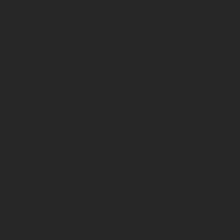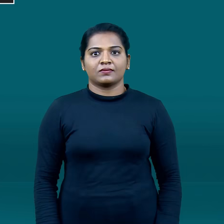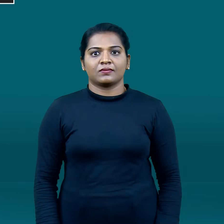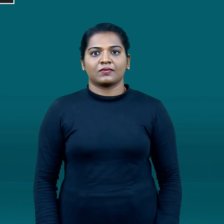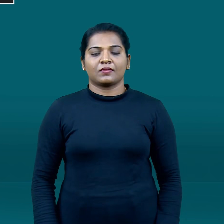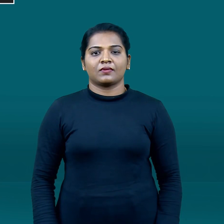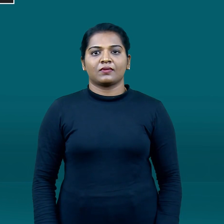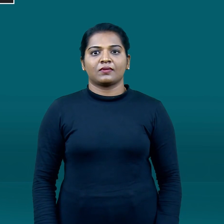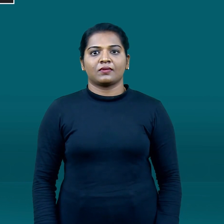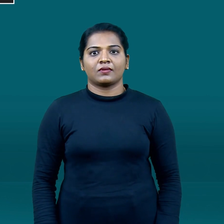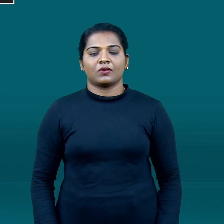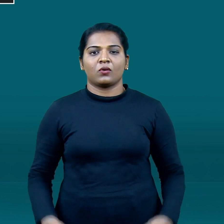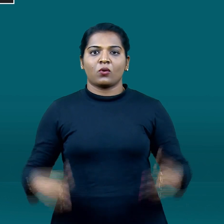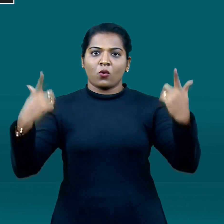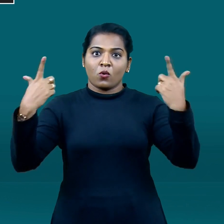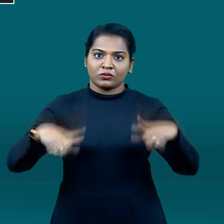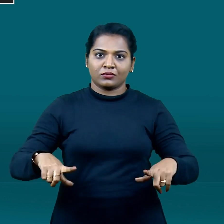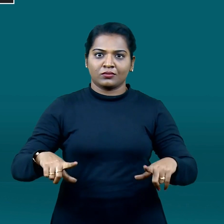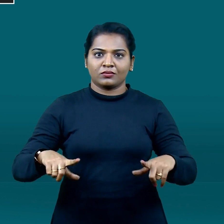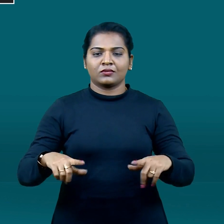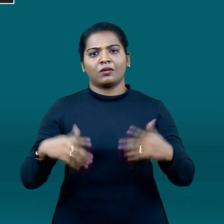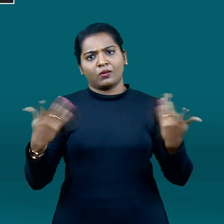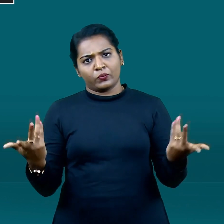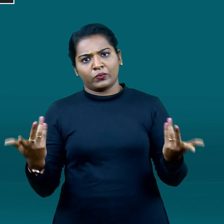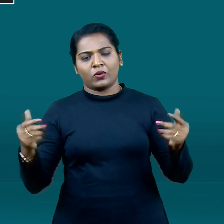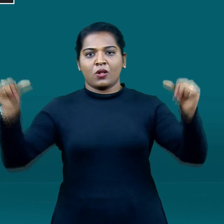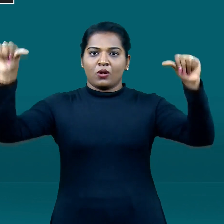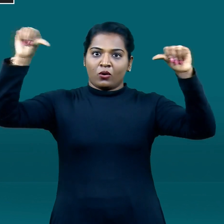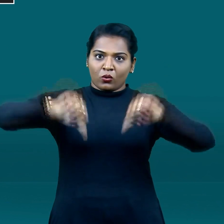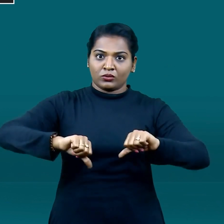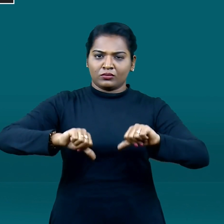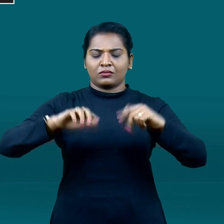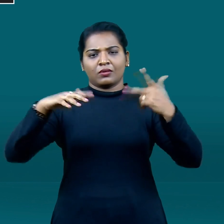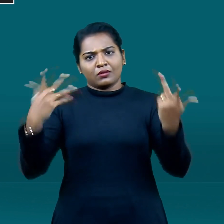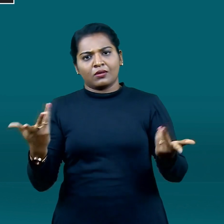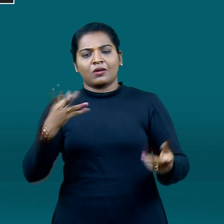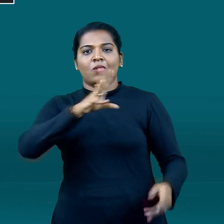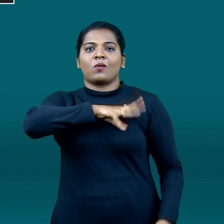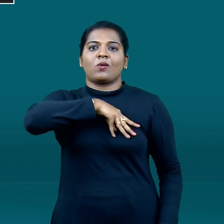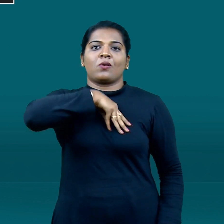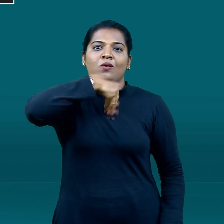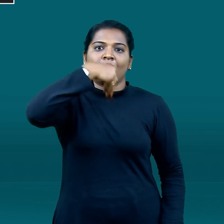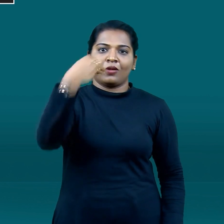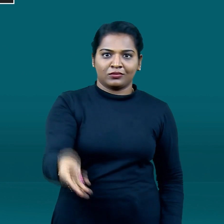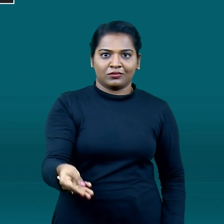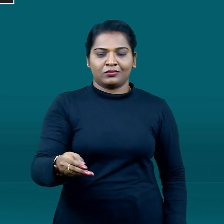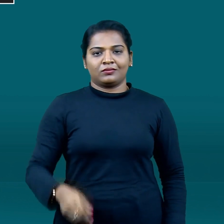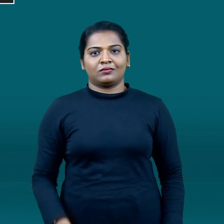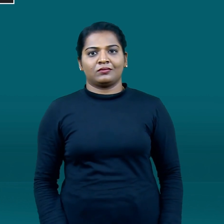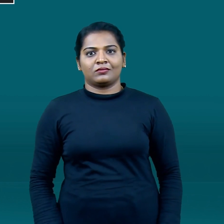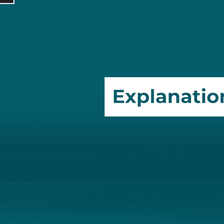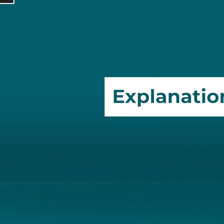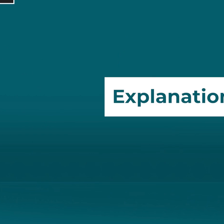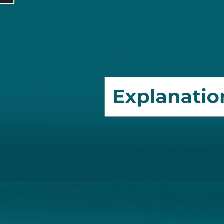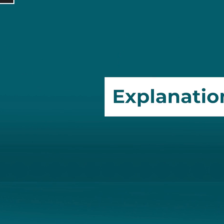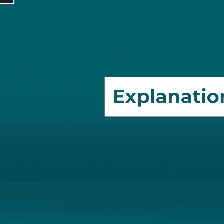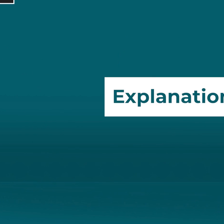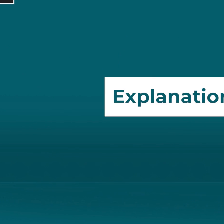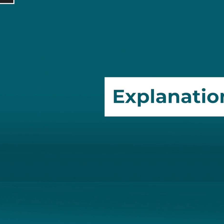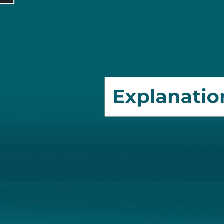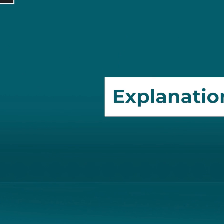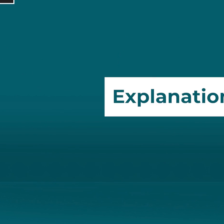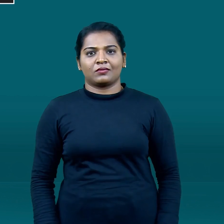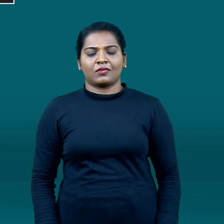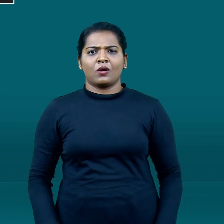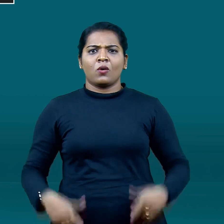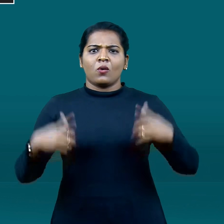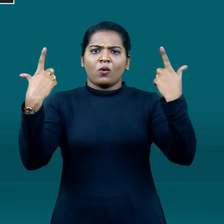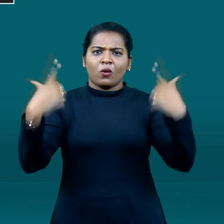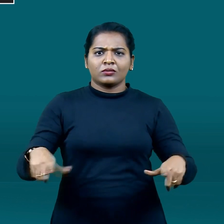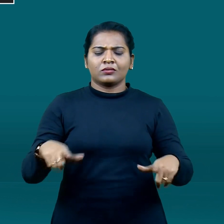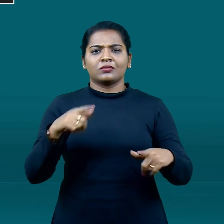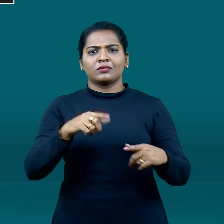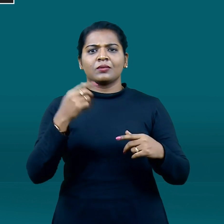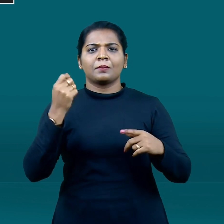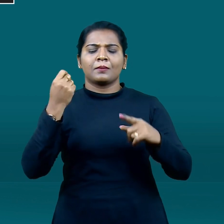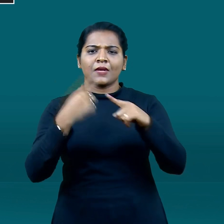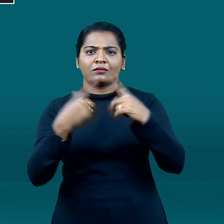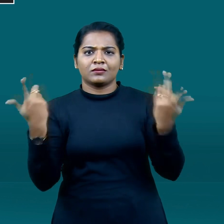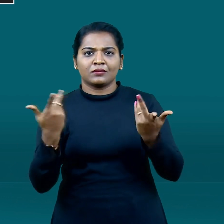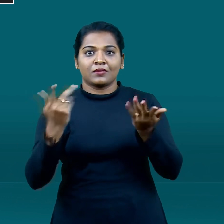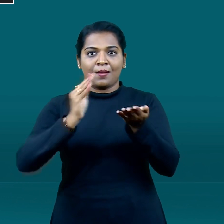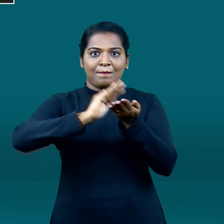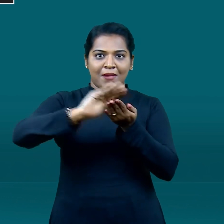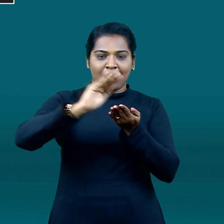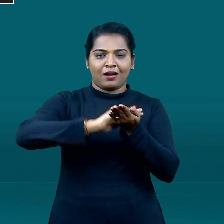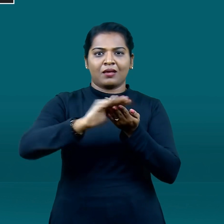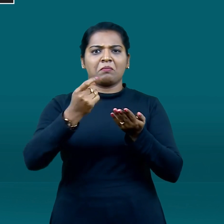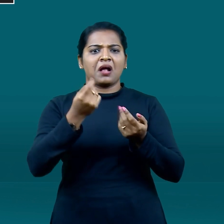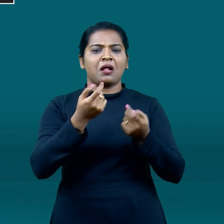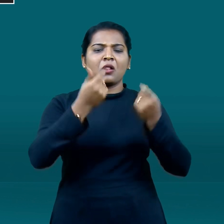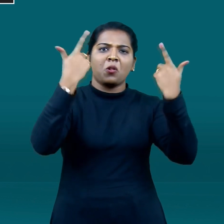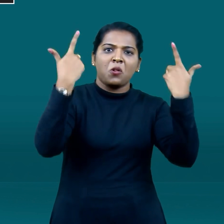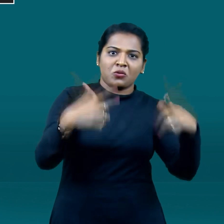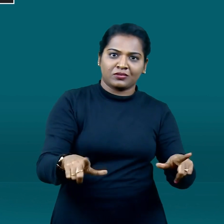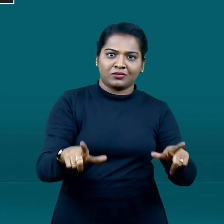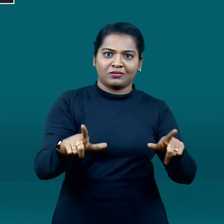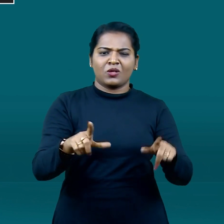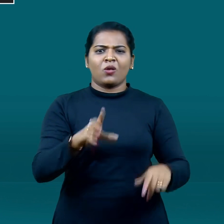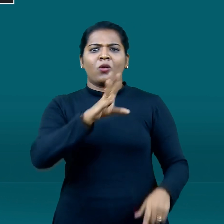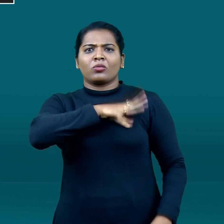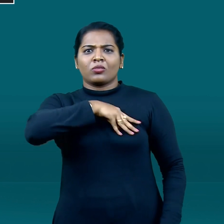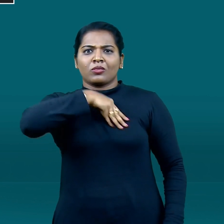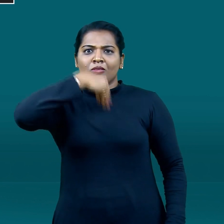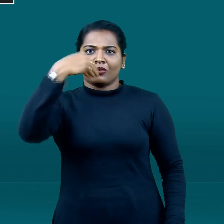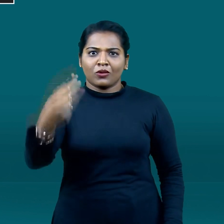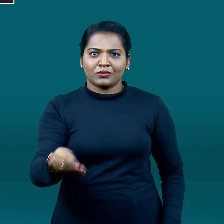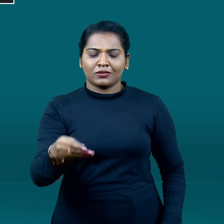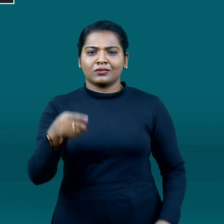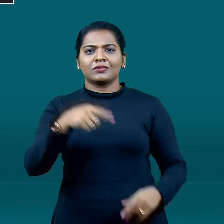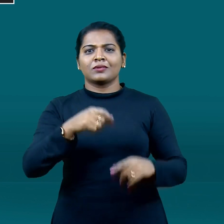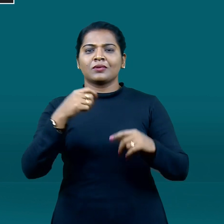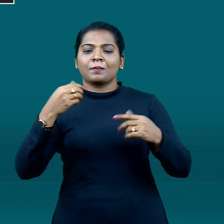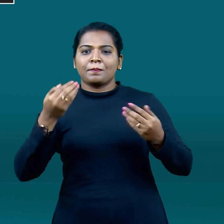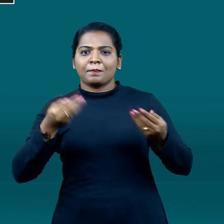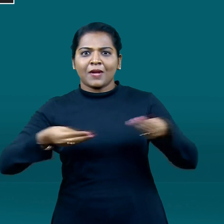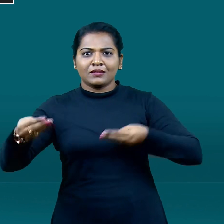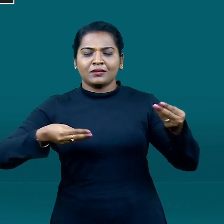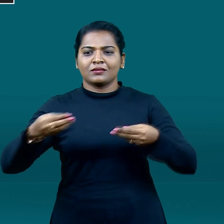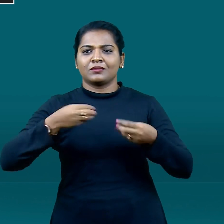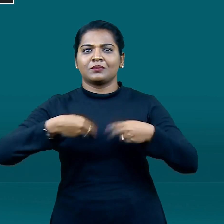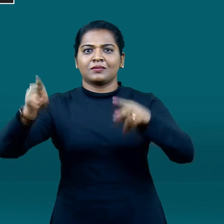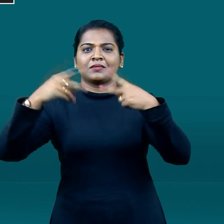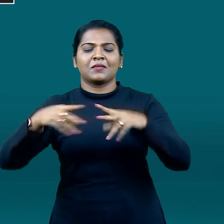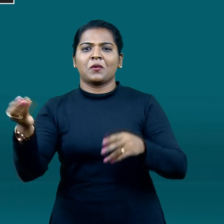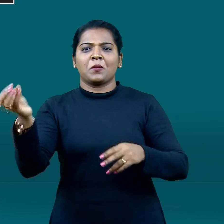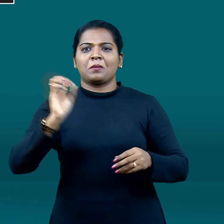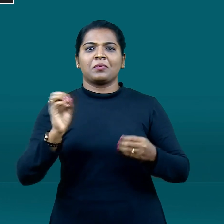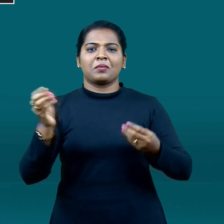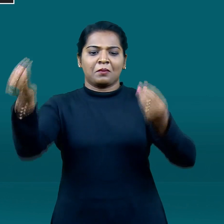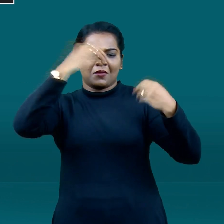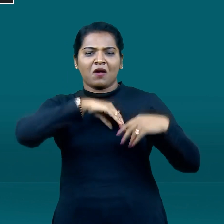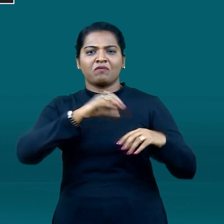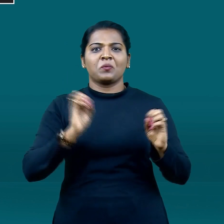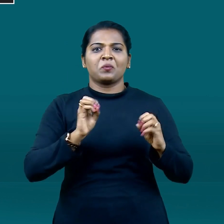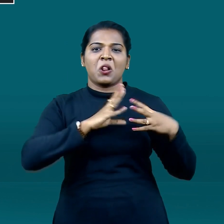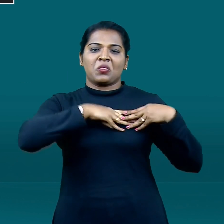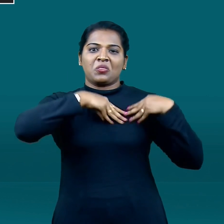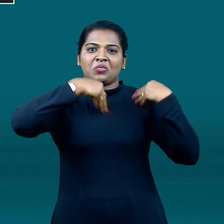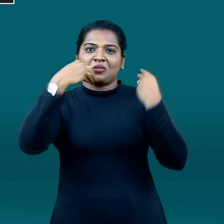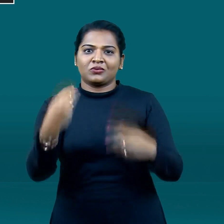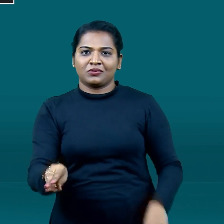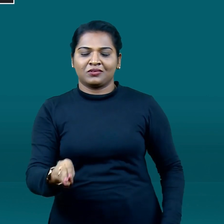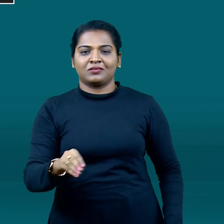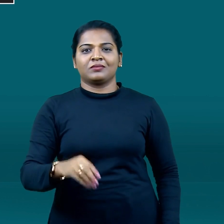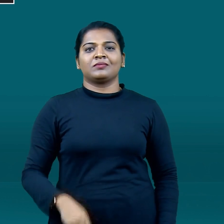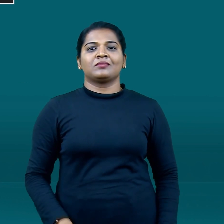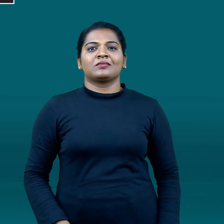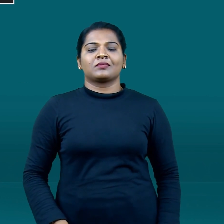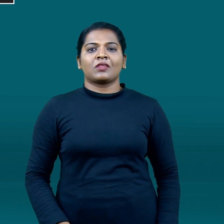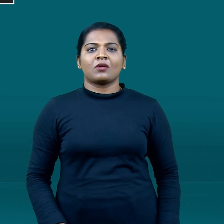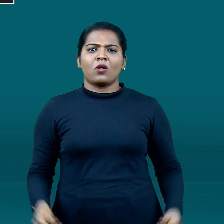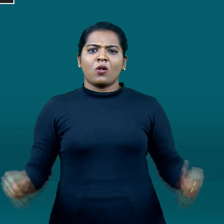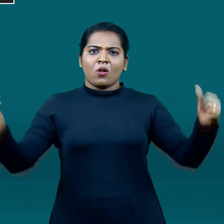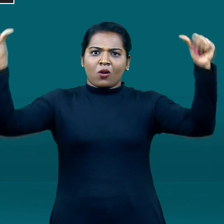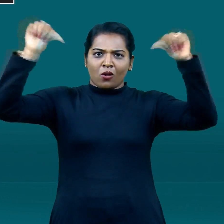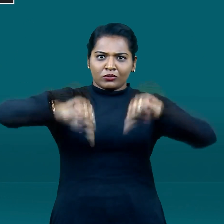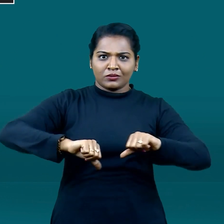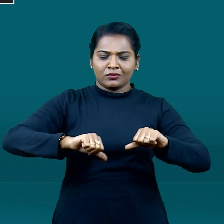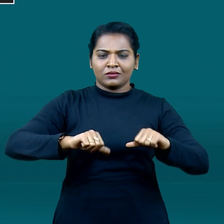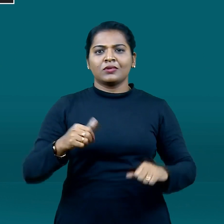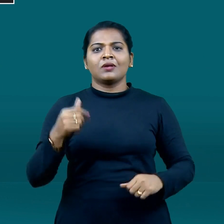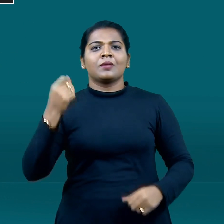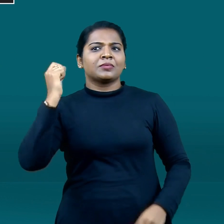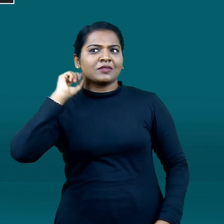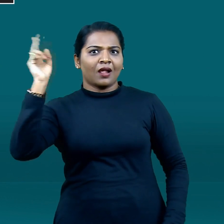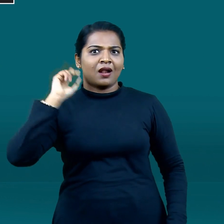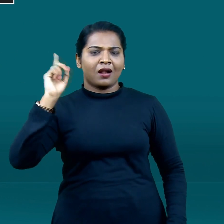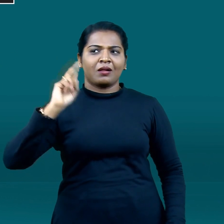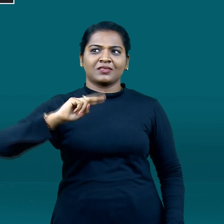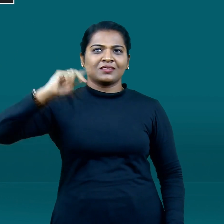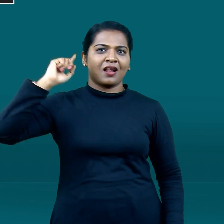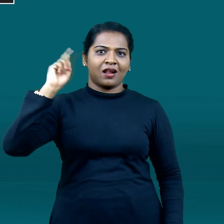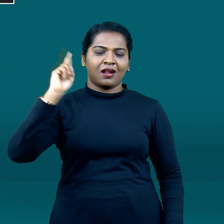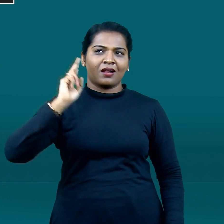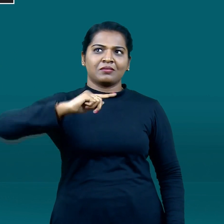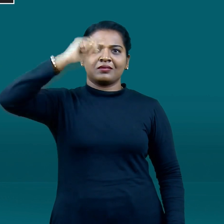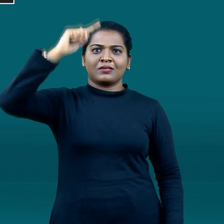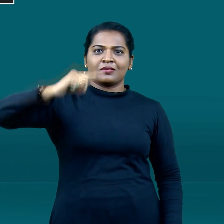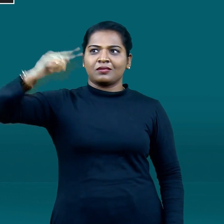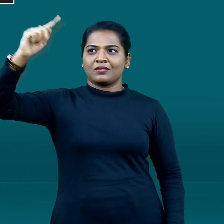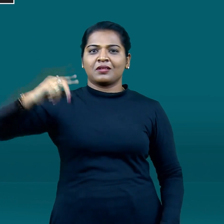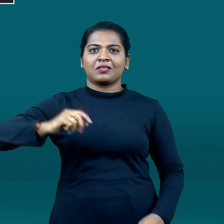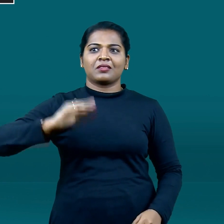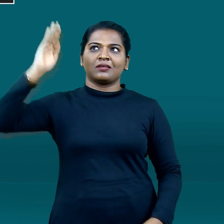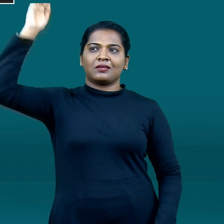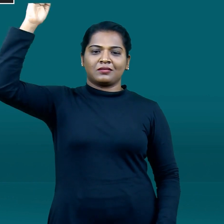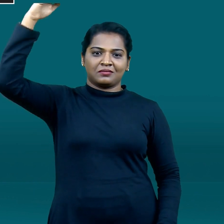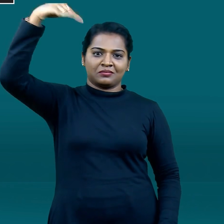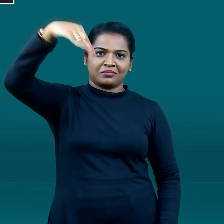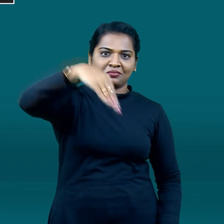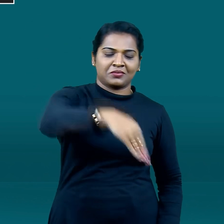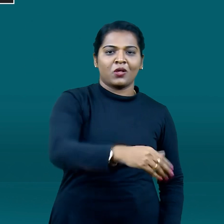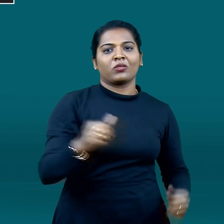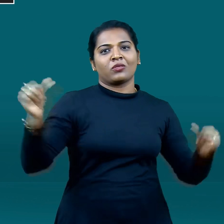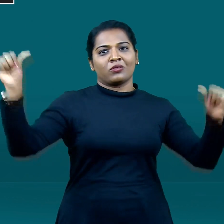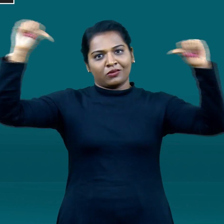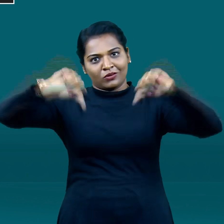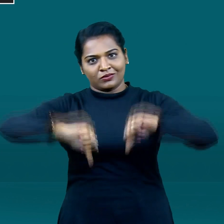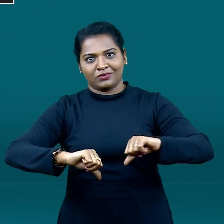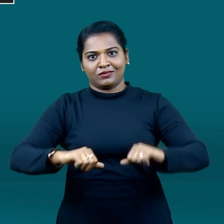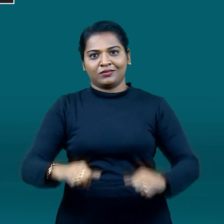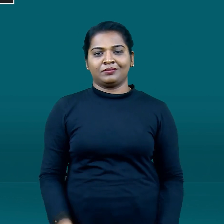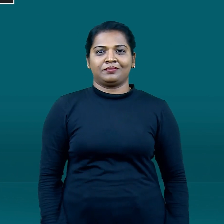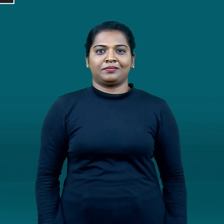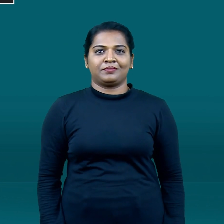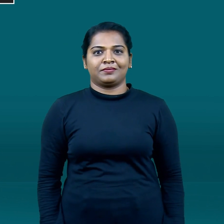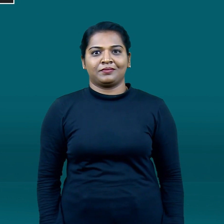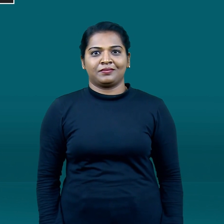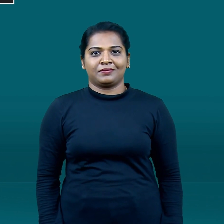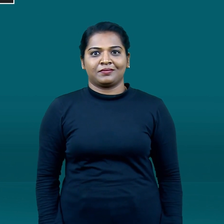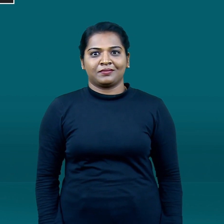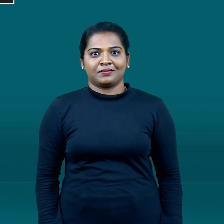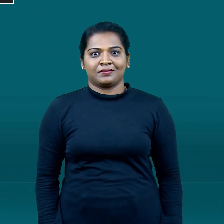Loss (Financial)